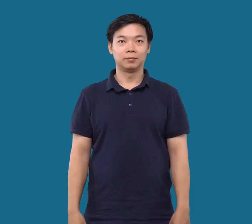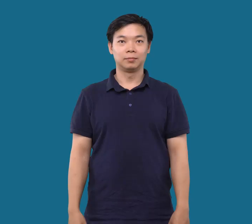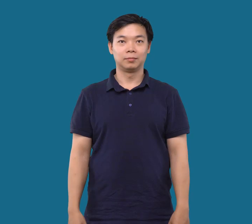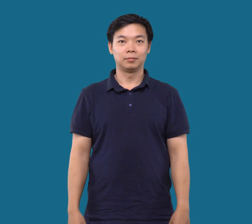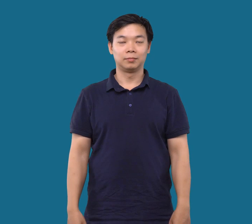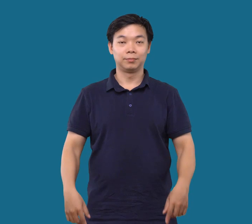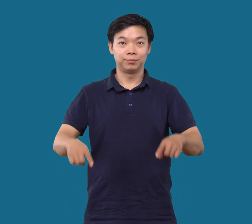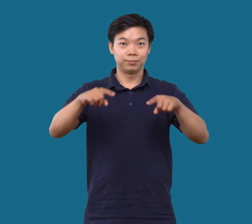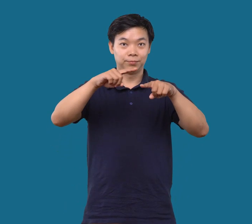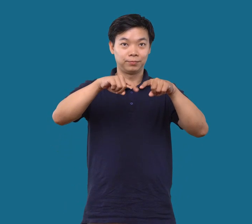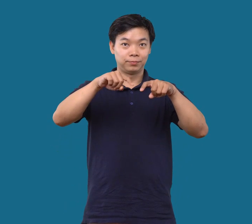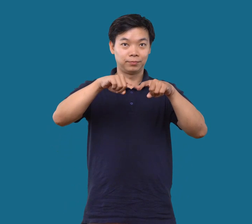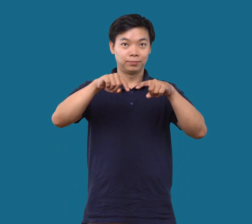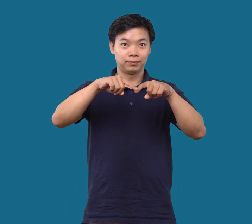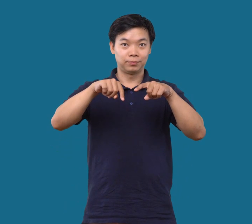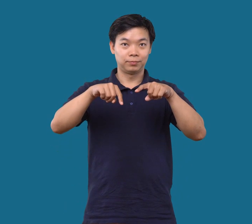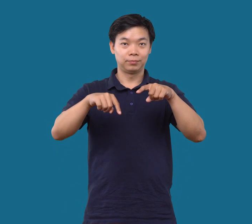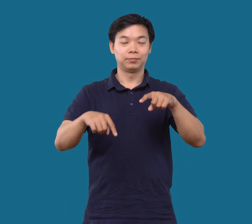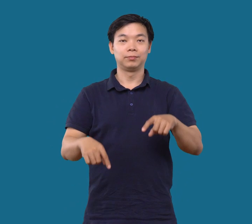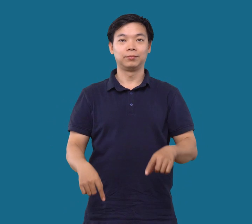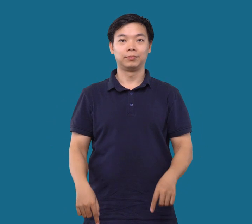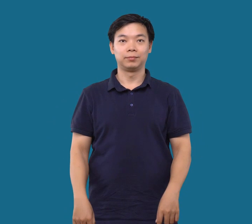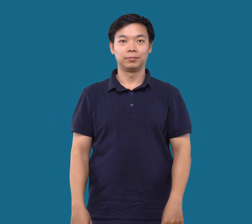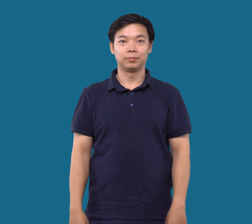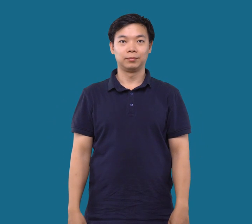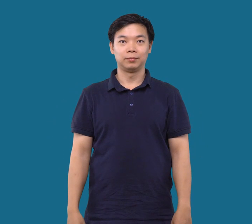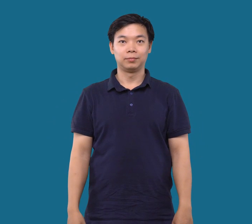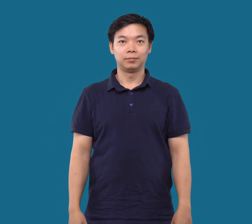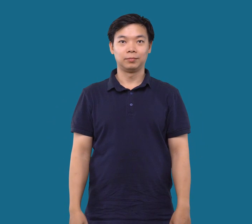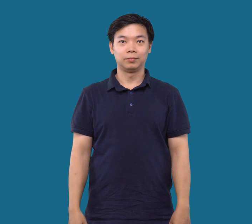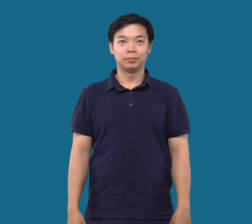móng tay